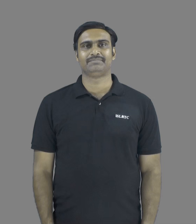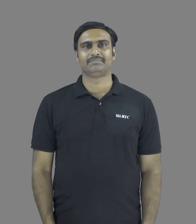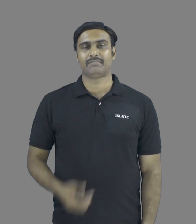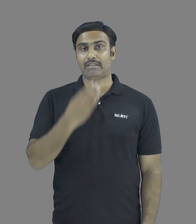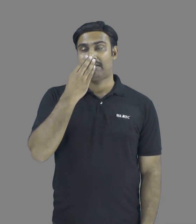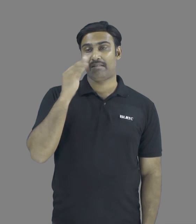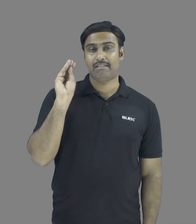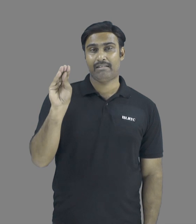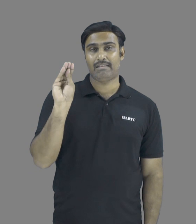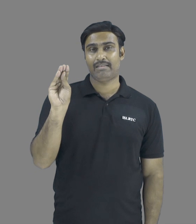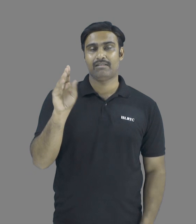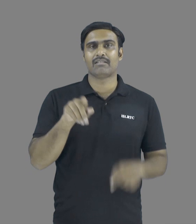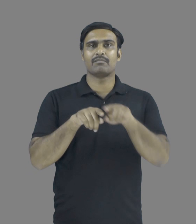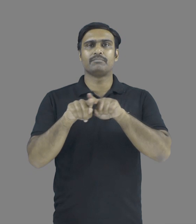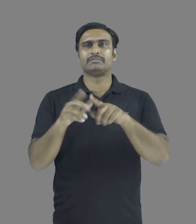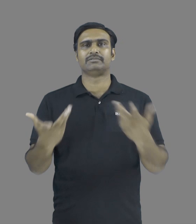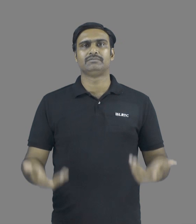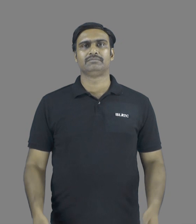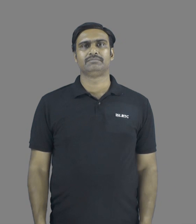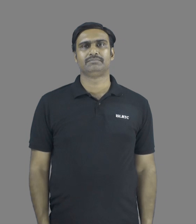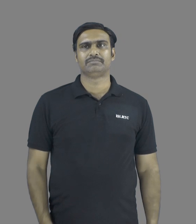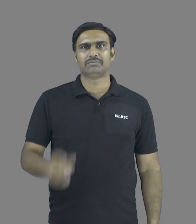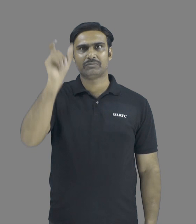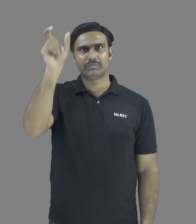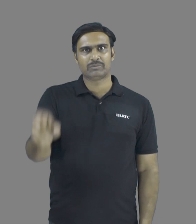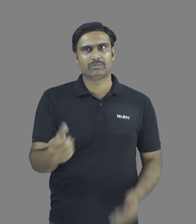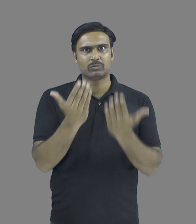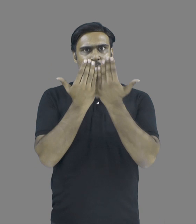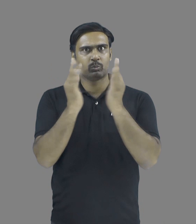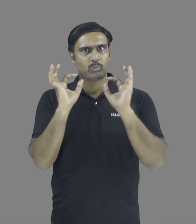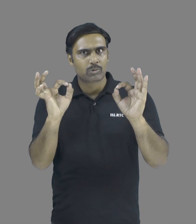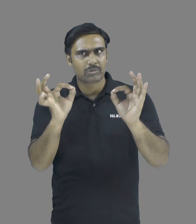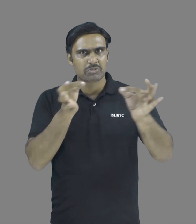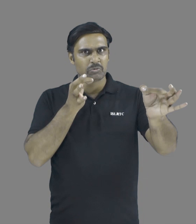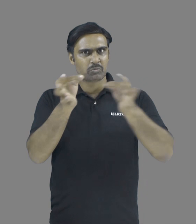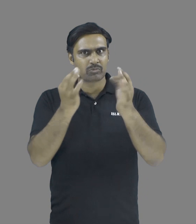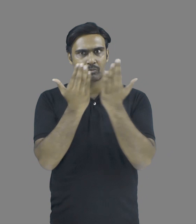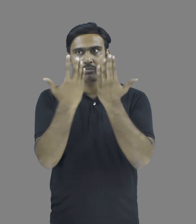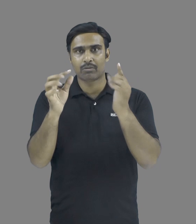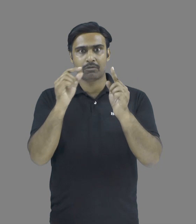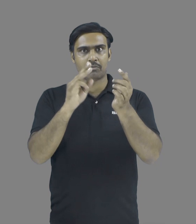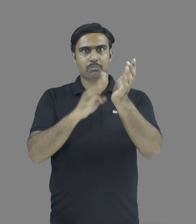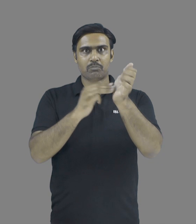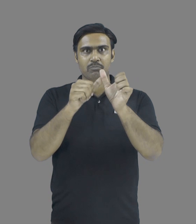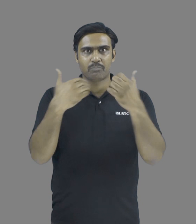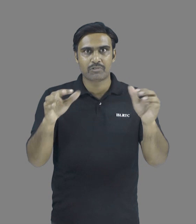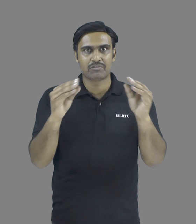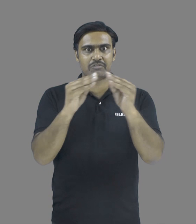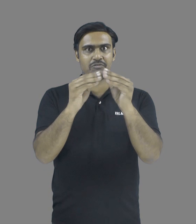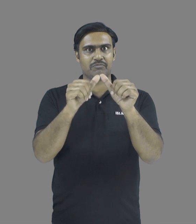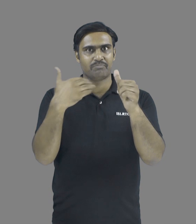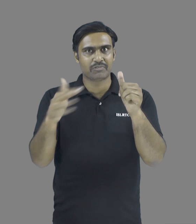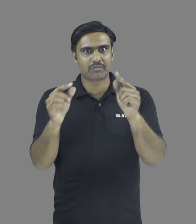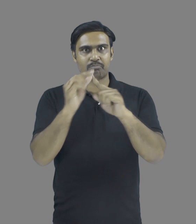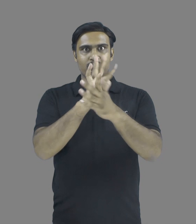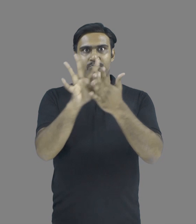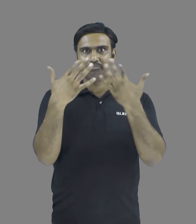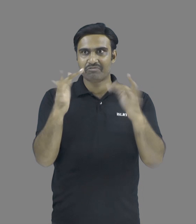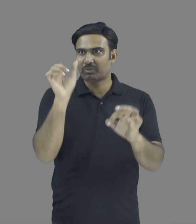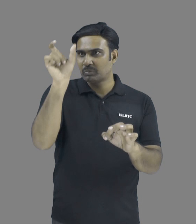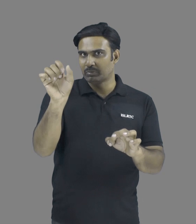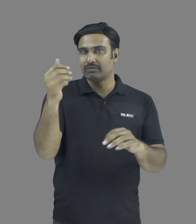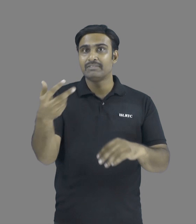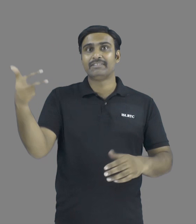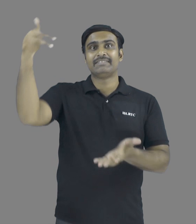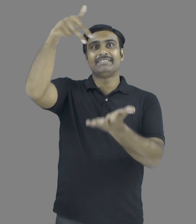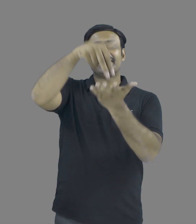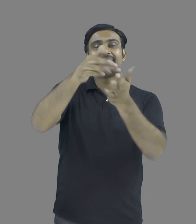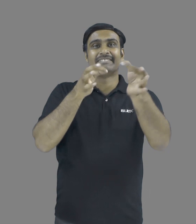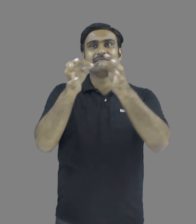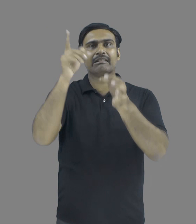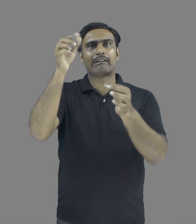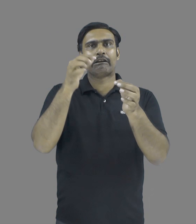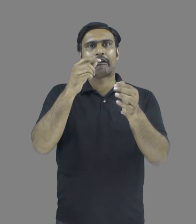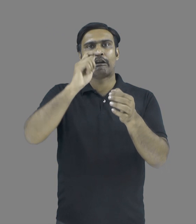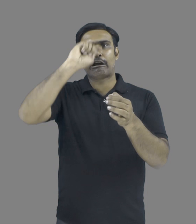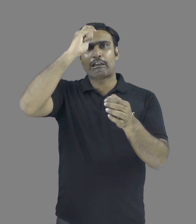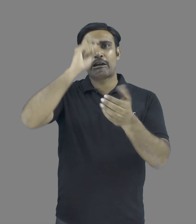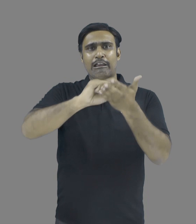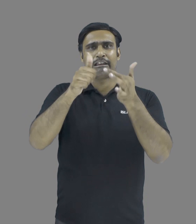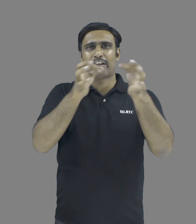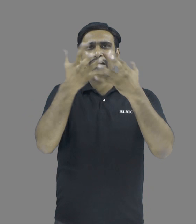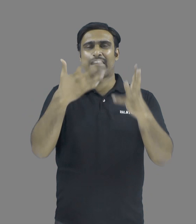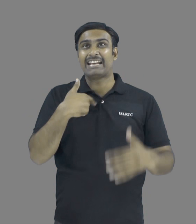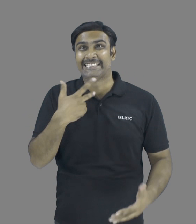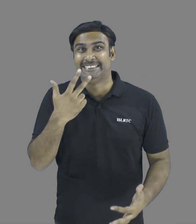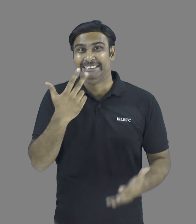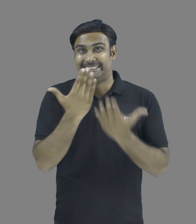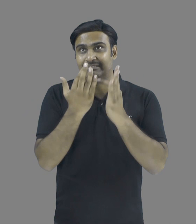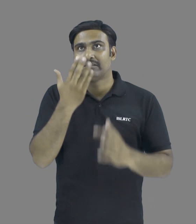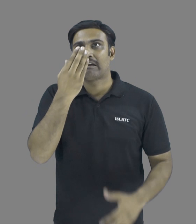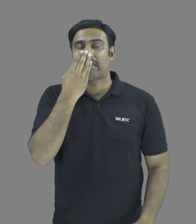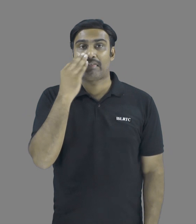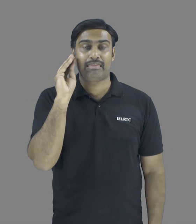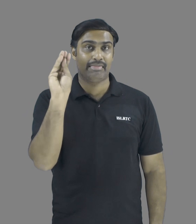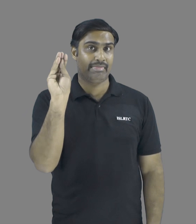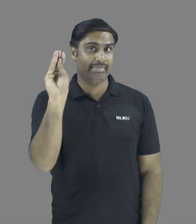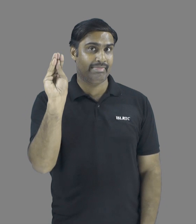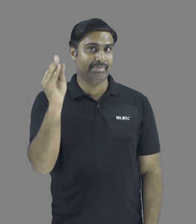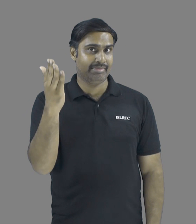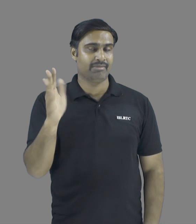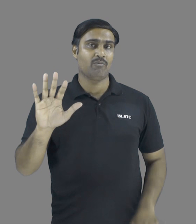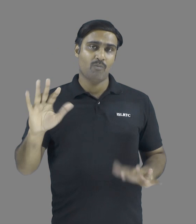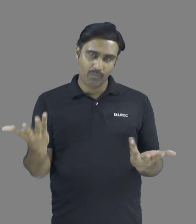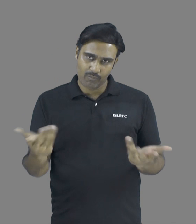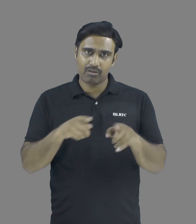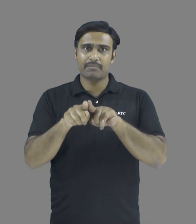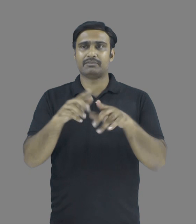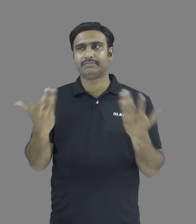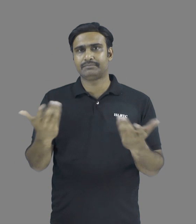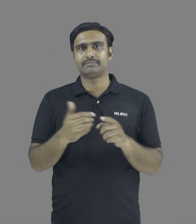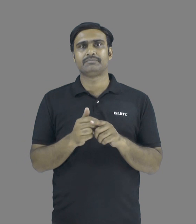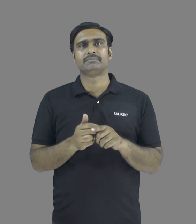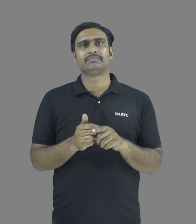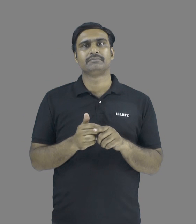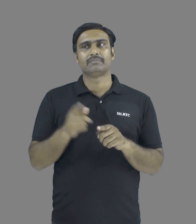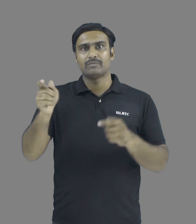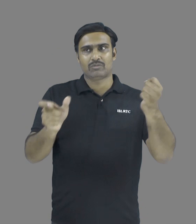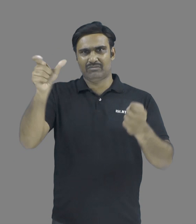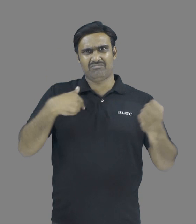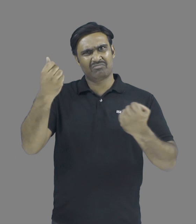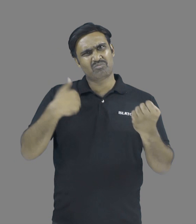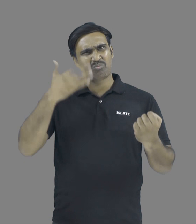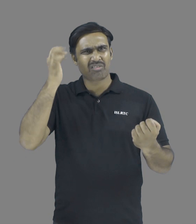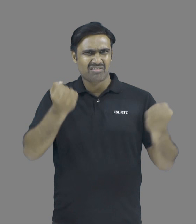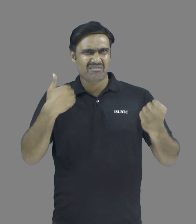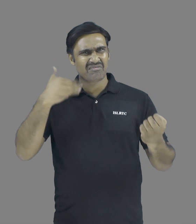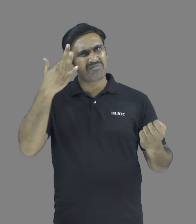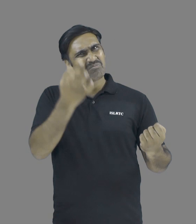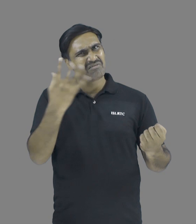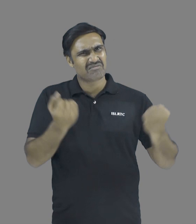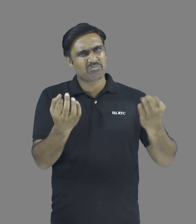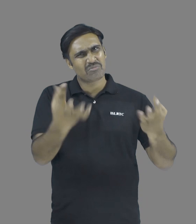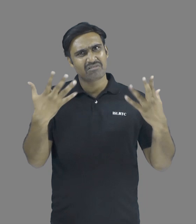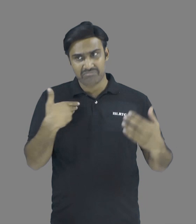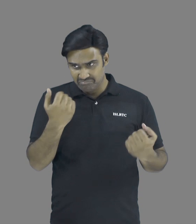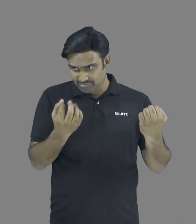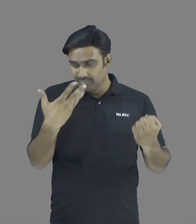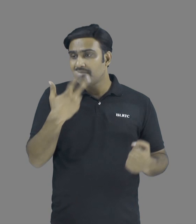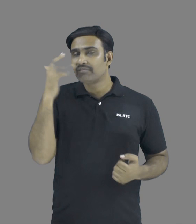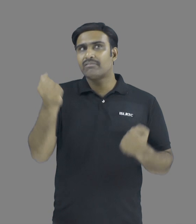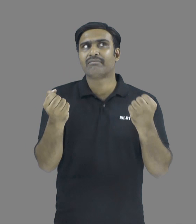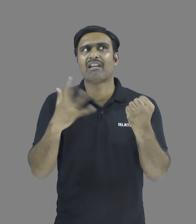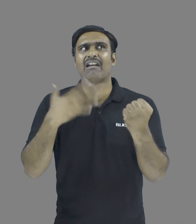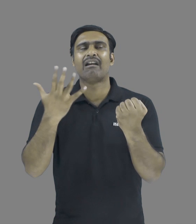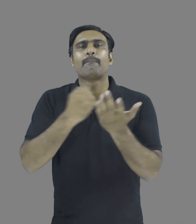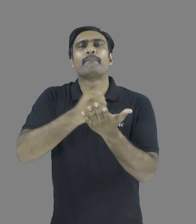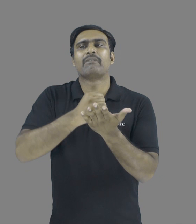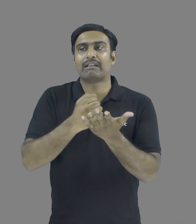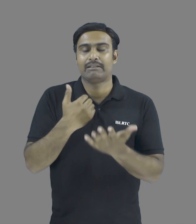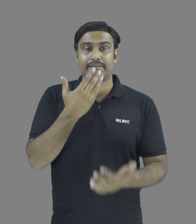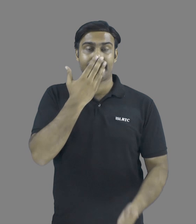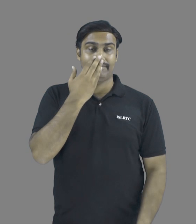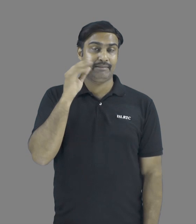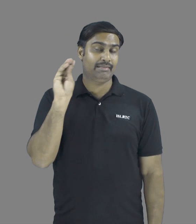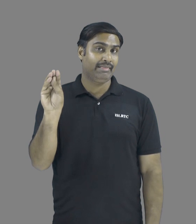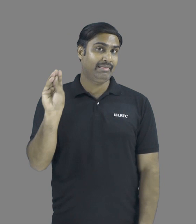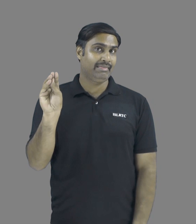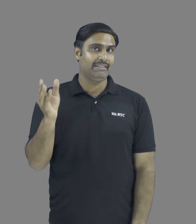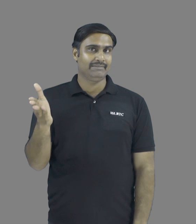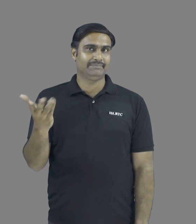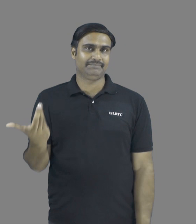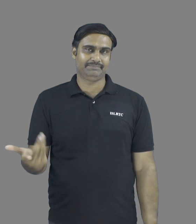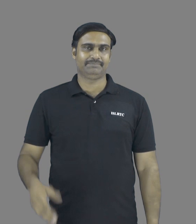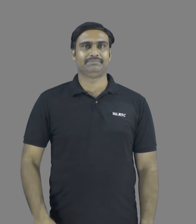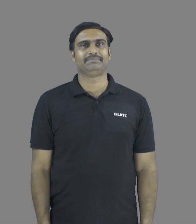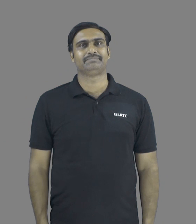Average Not Worthy of Praise